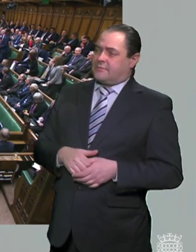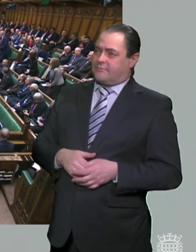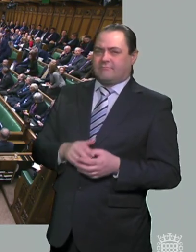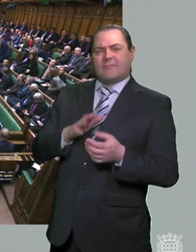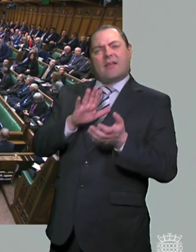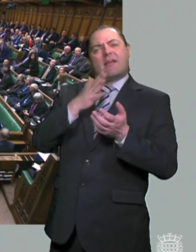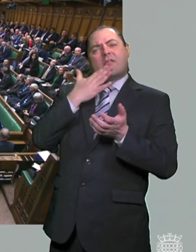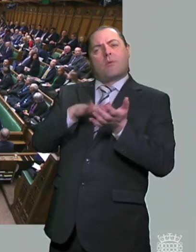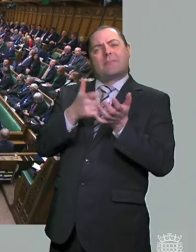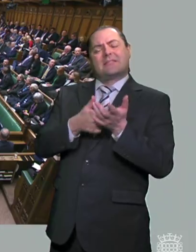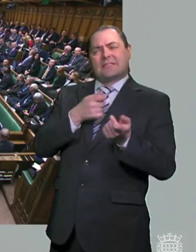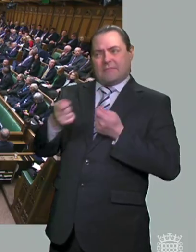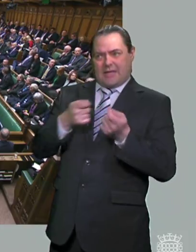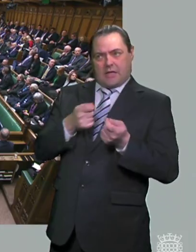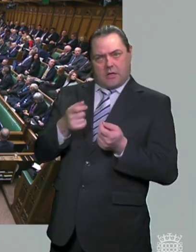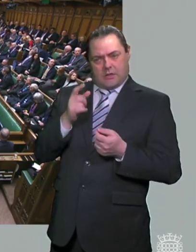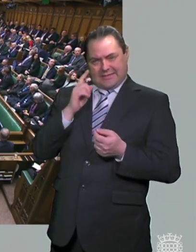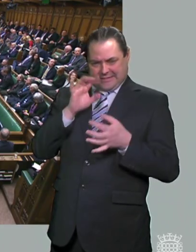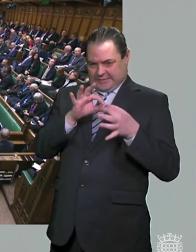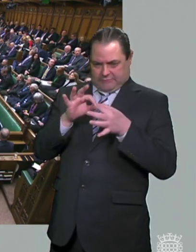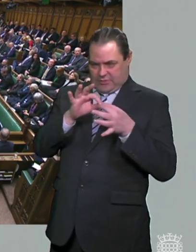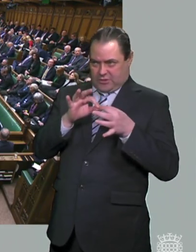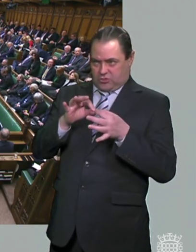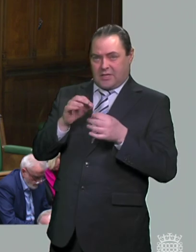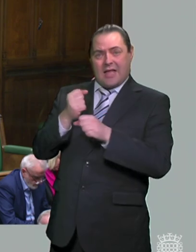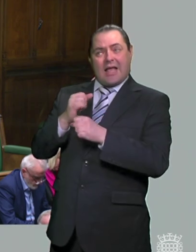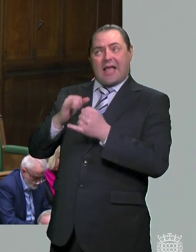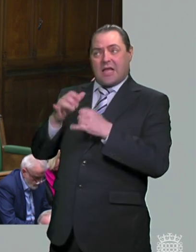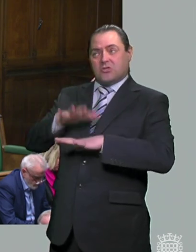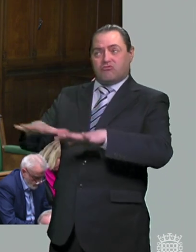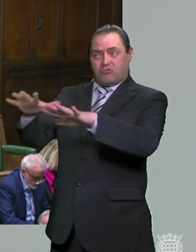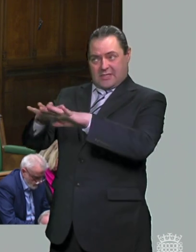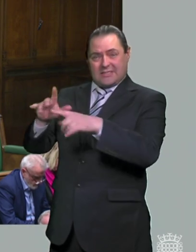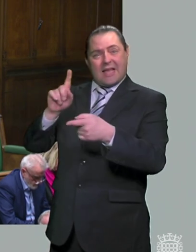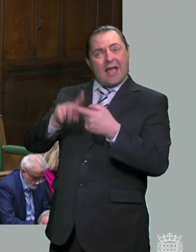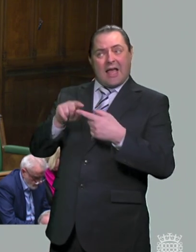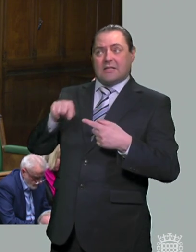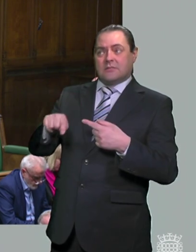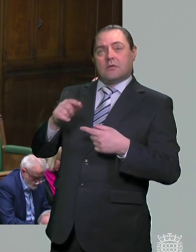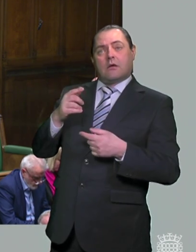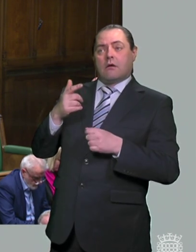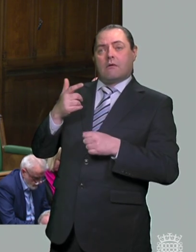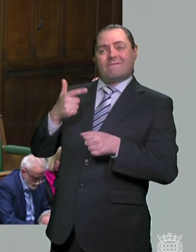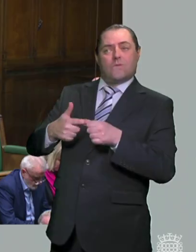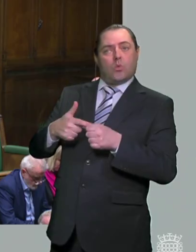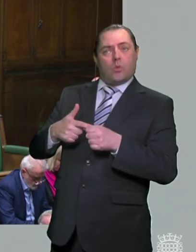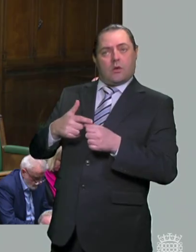There is a stark correlation between areas off the gas grid and those with the highest rates of fuel poverty.